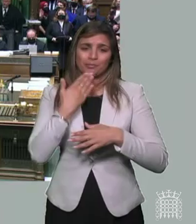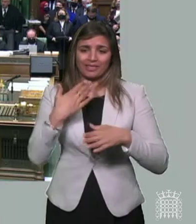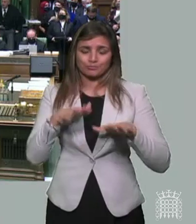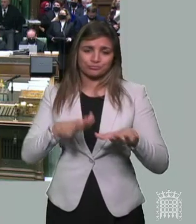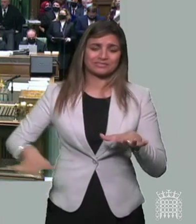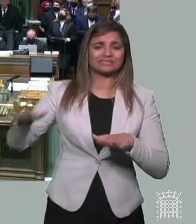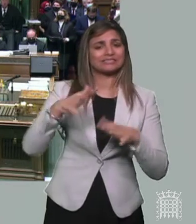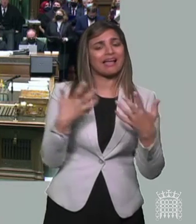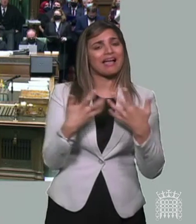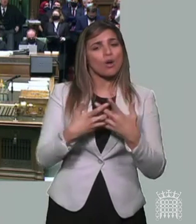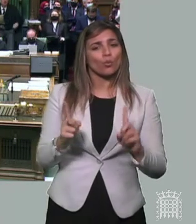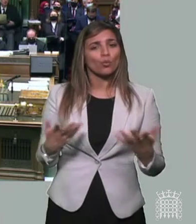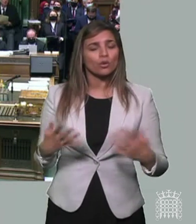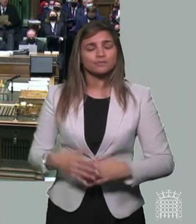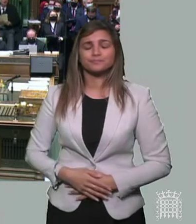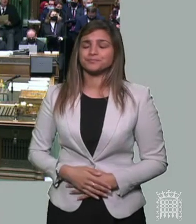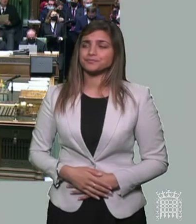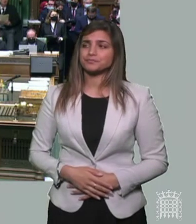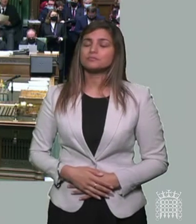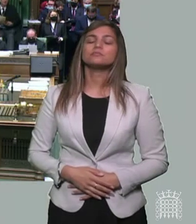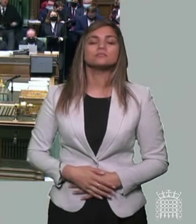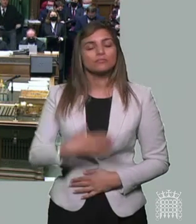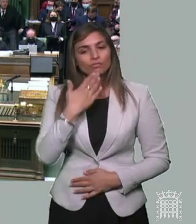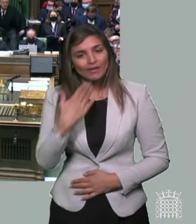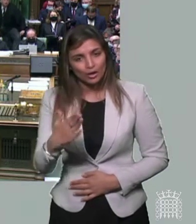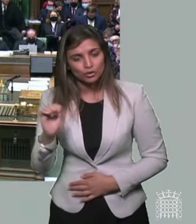I thank my honourable Friend for his question.